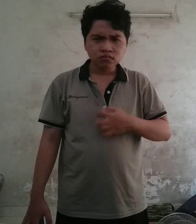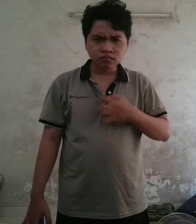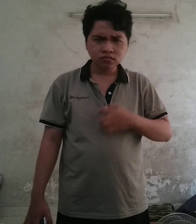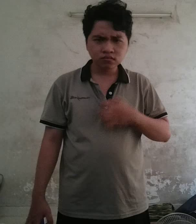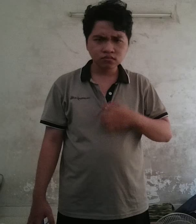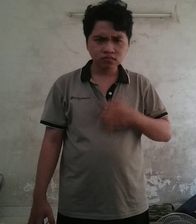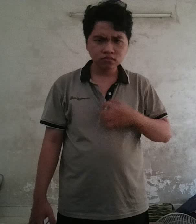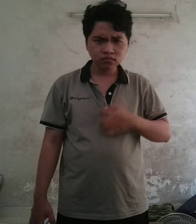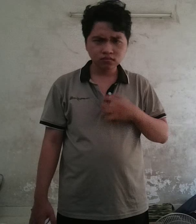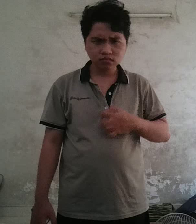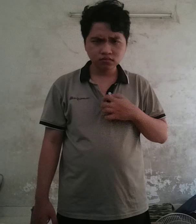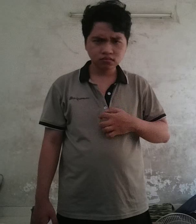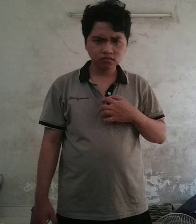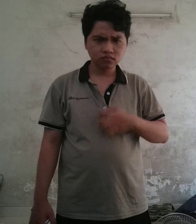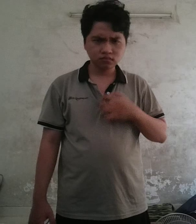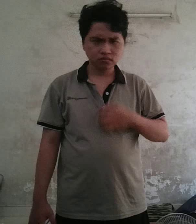ghen